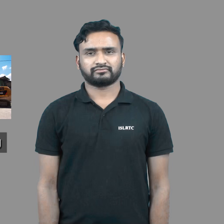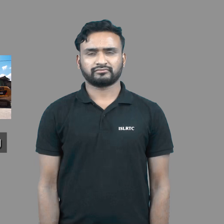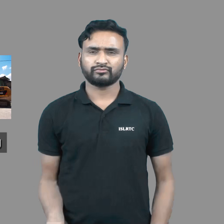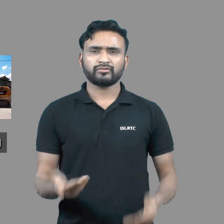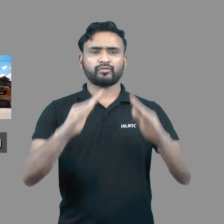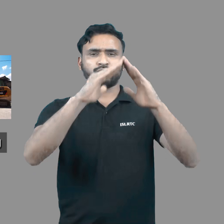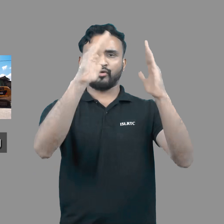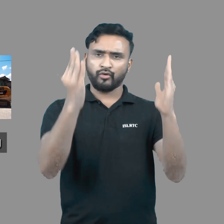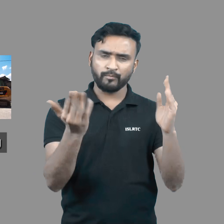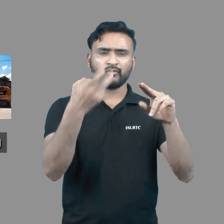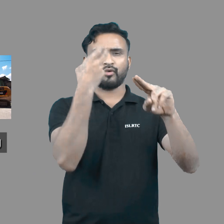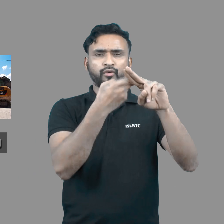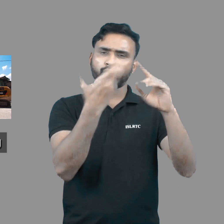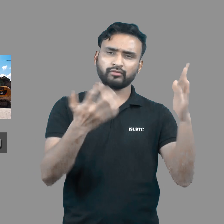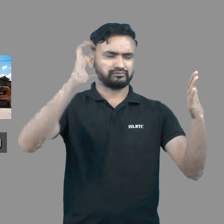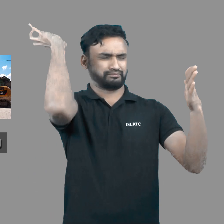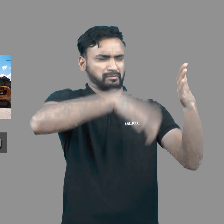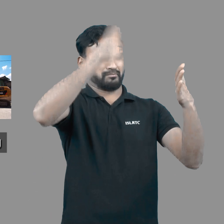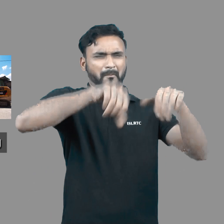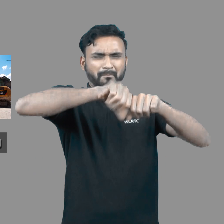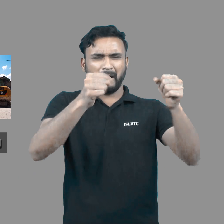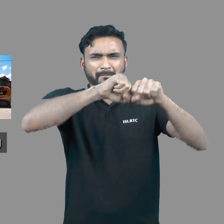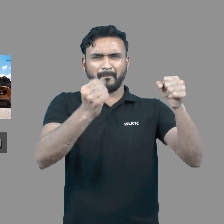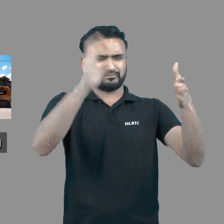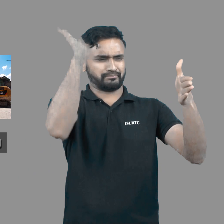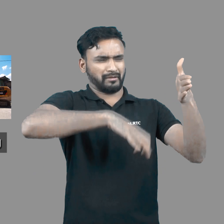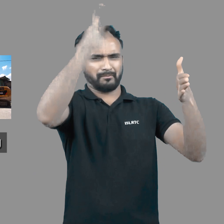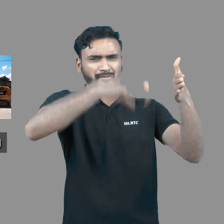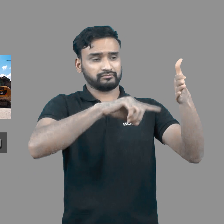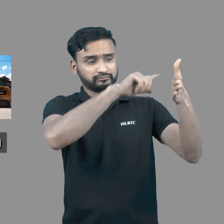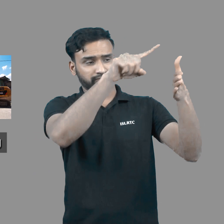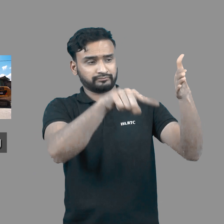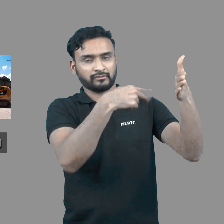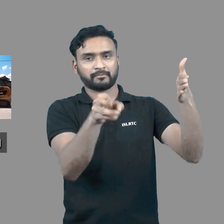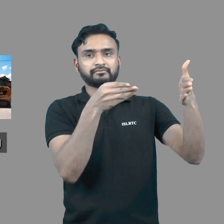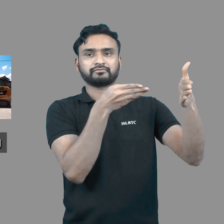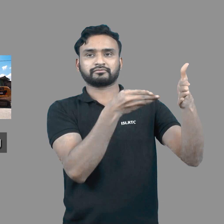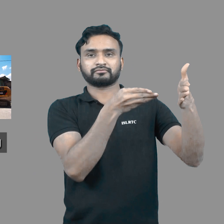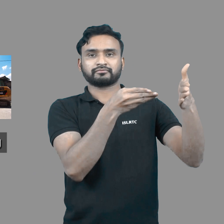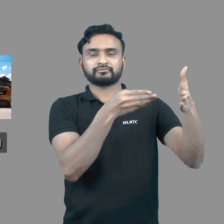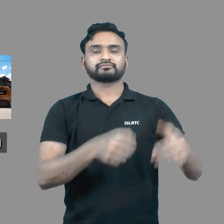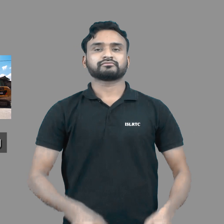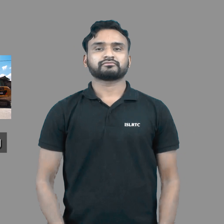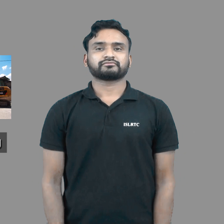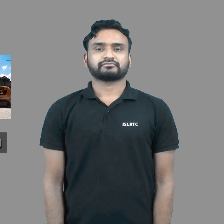Demolishing